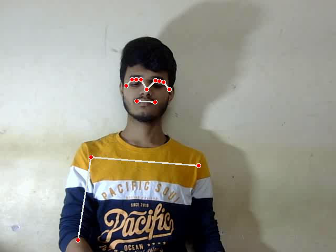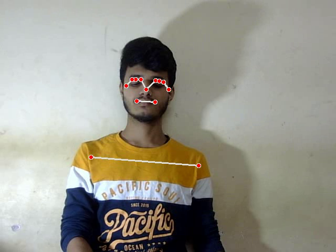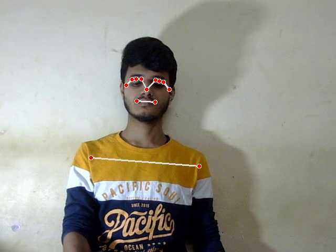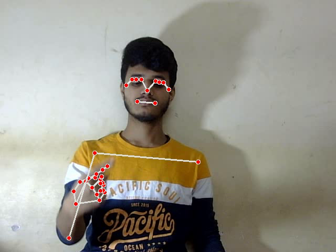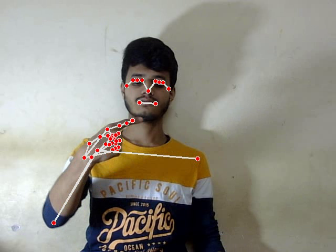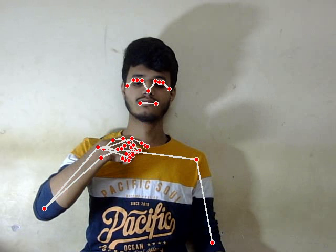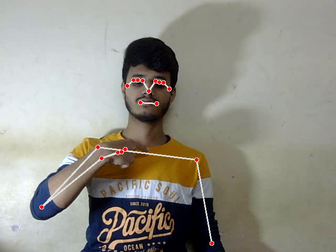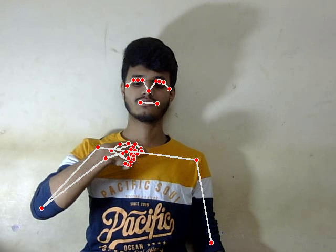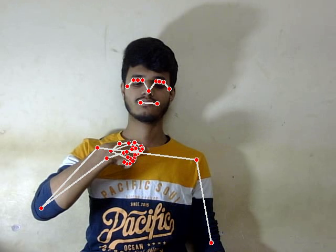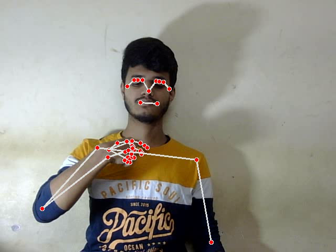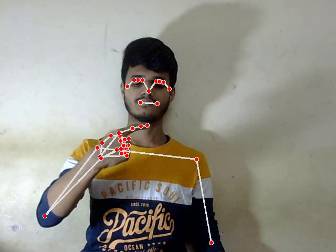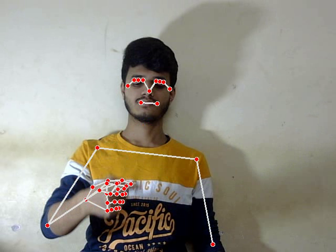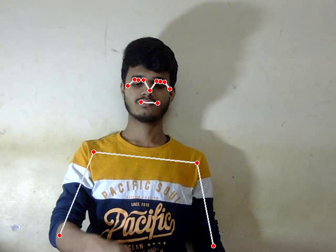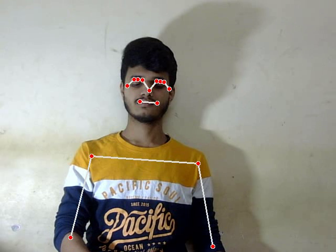I